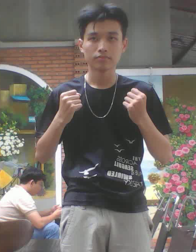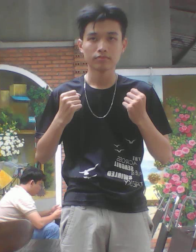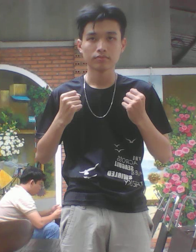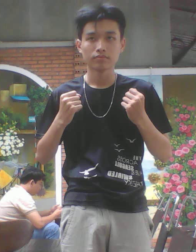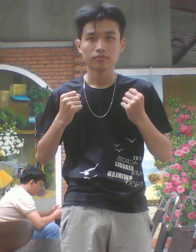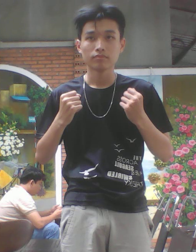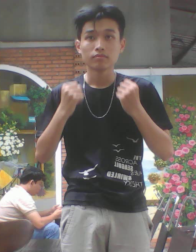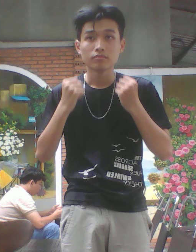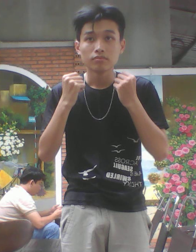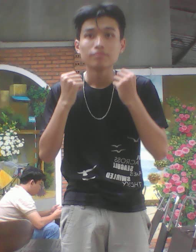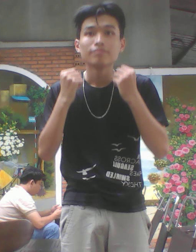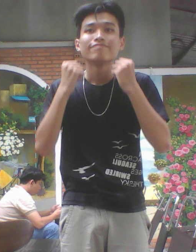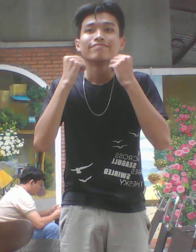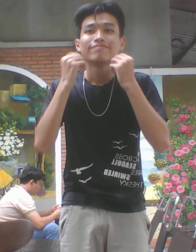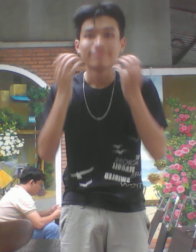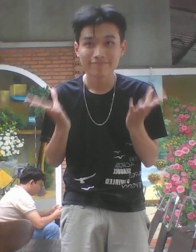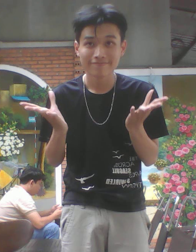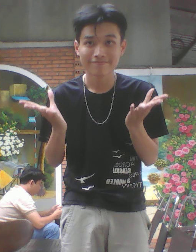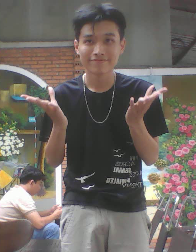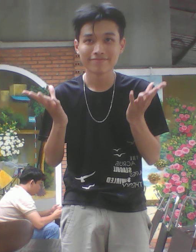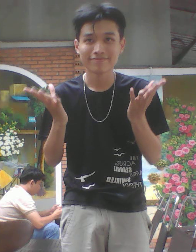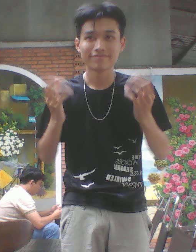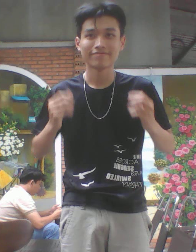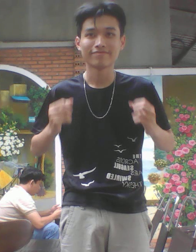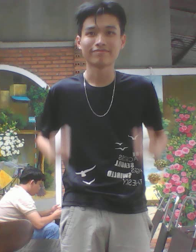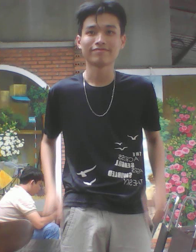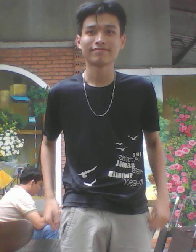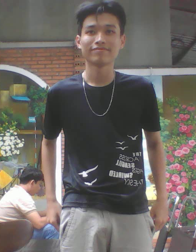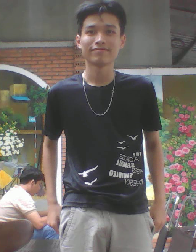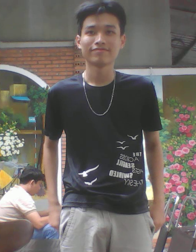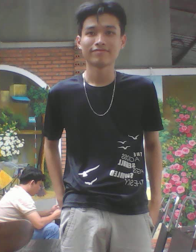cam on